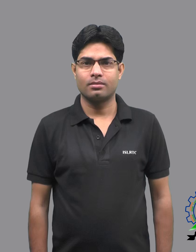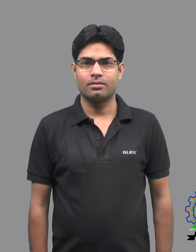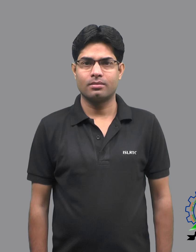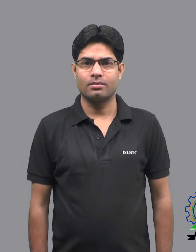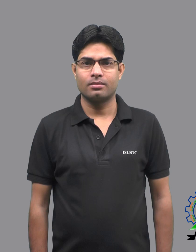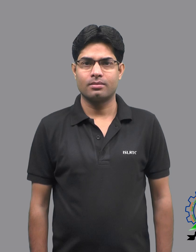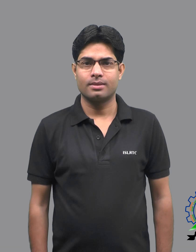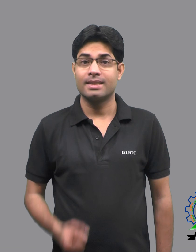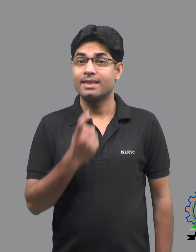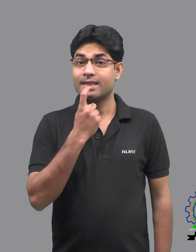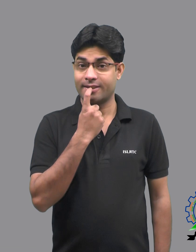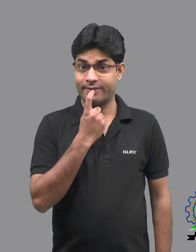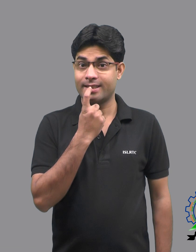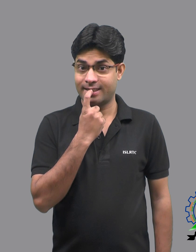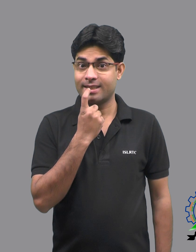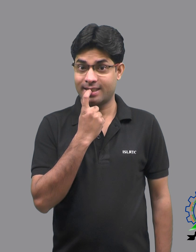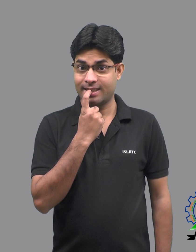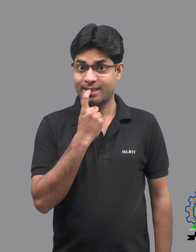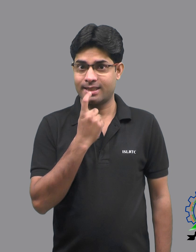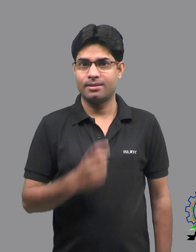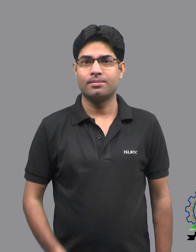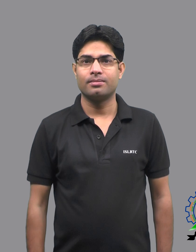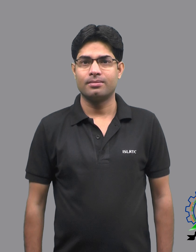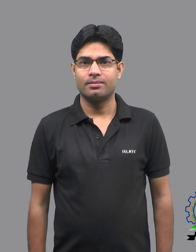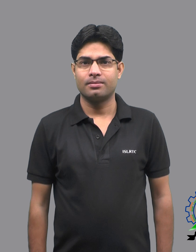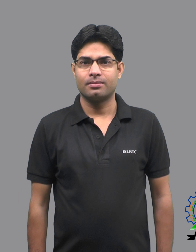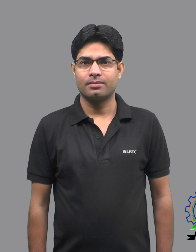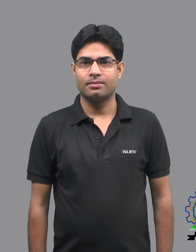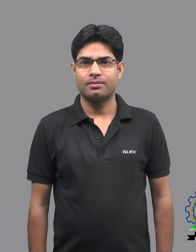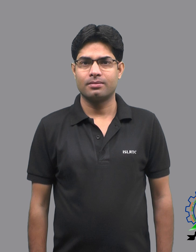White